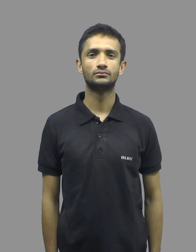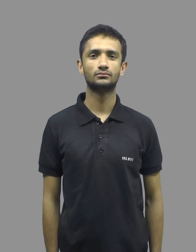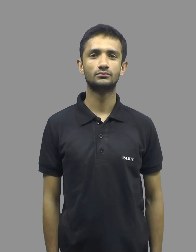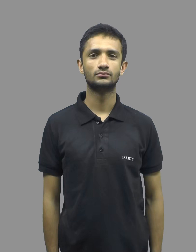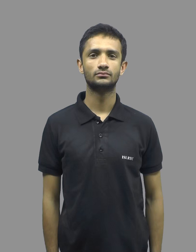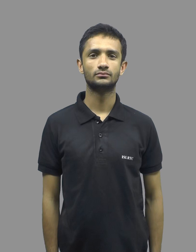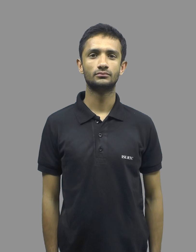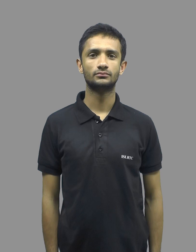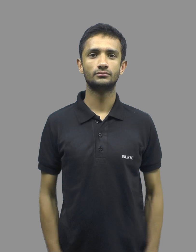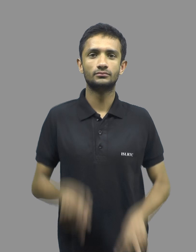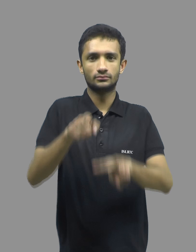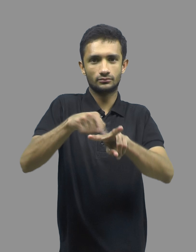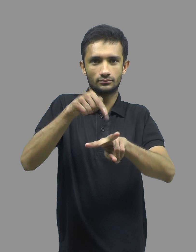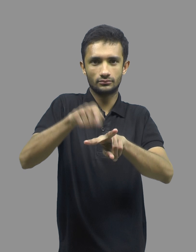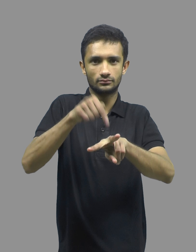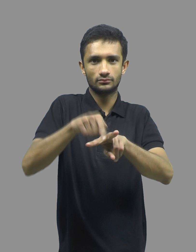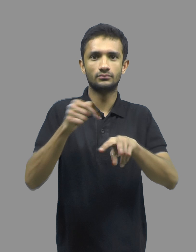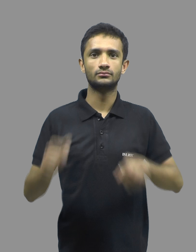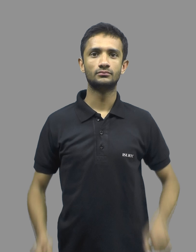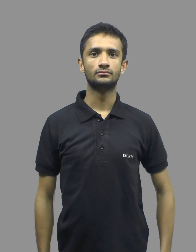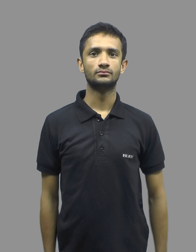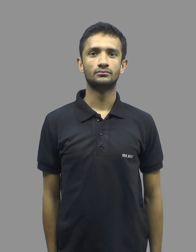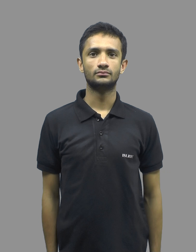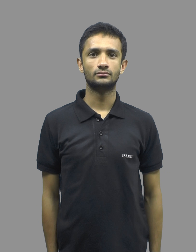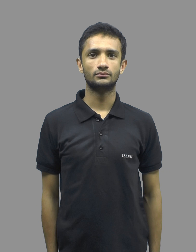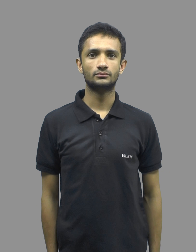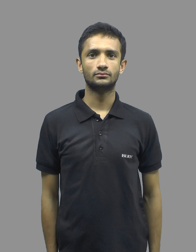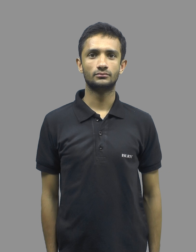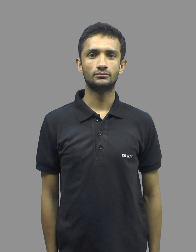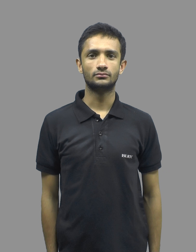Chappal Slippers